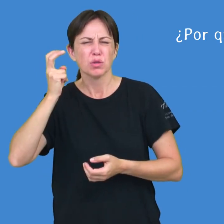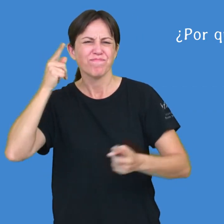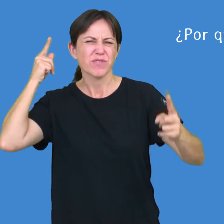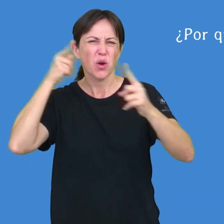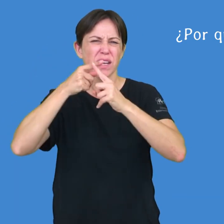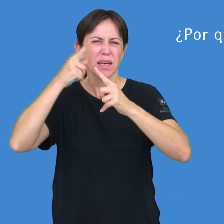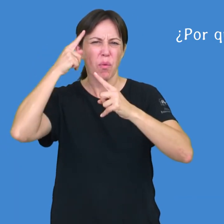objetivo